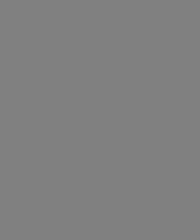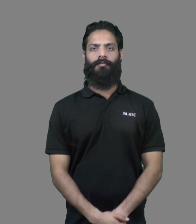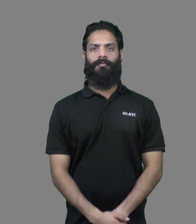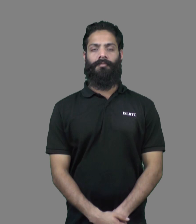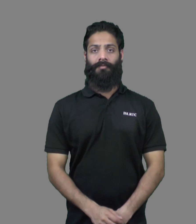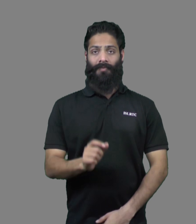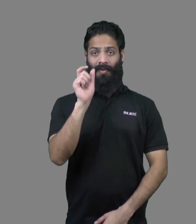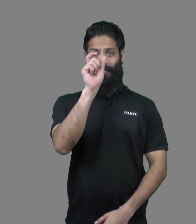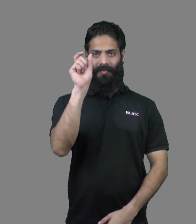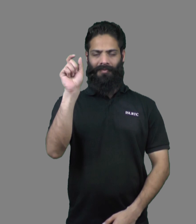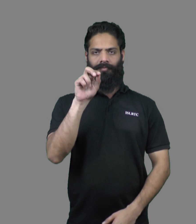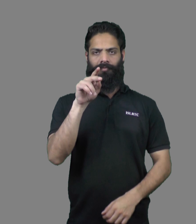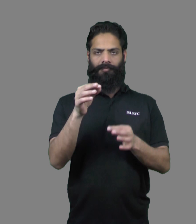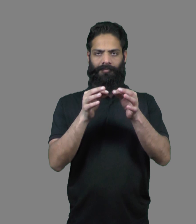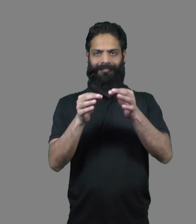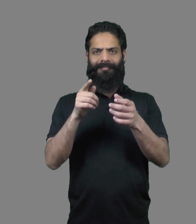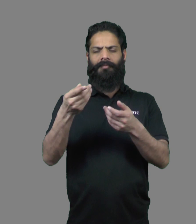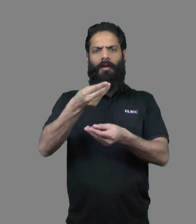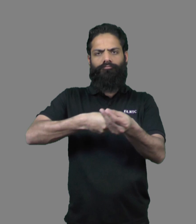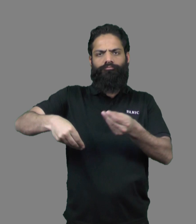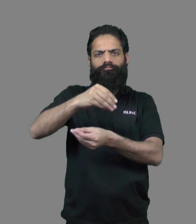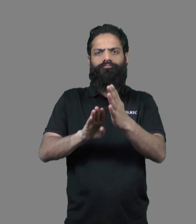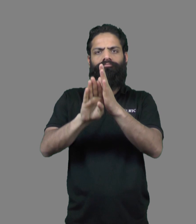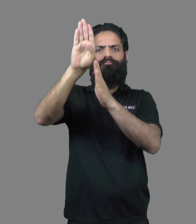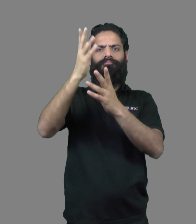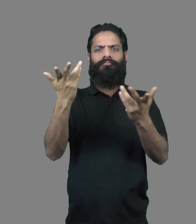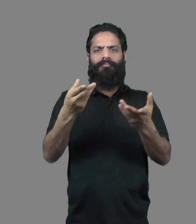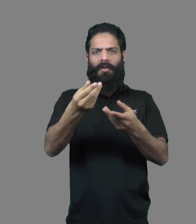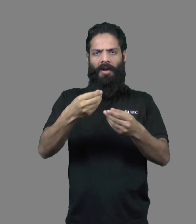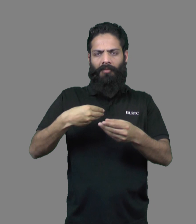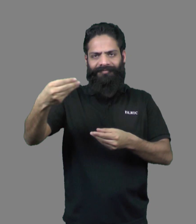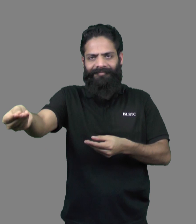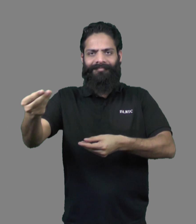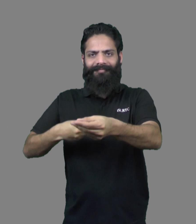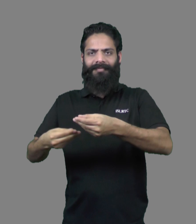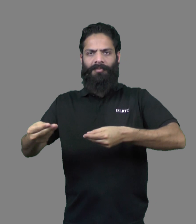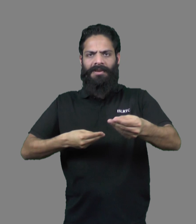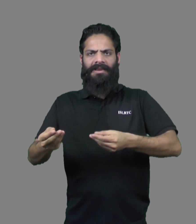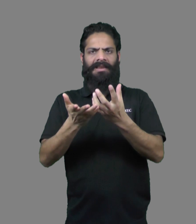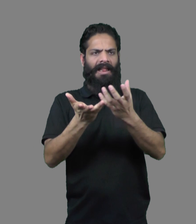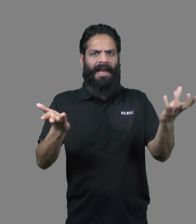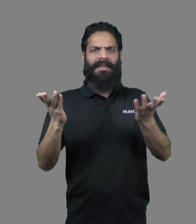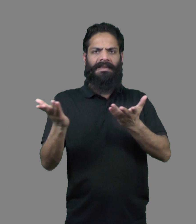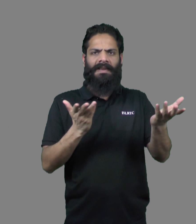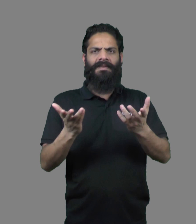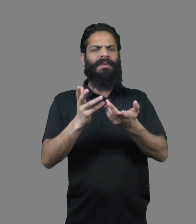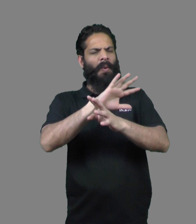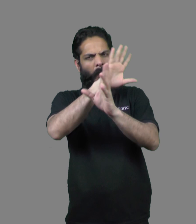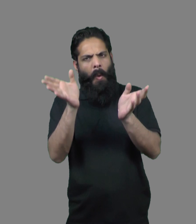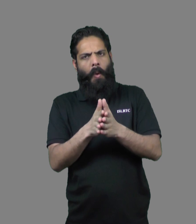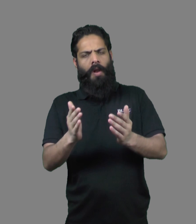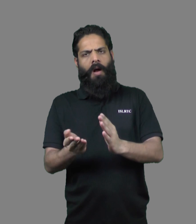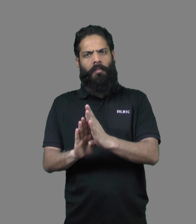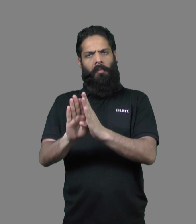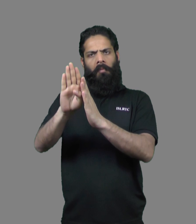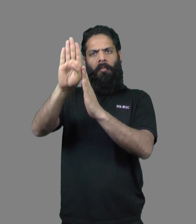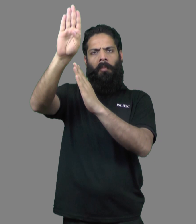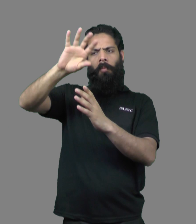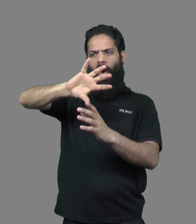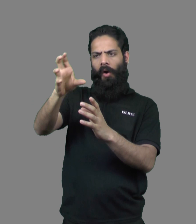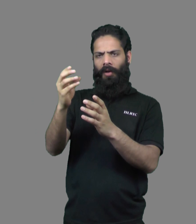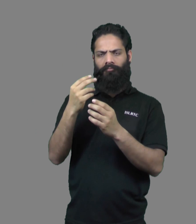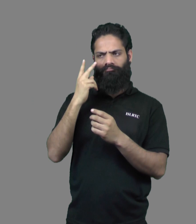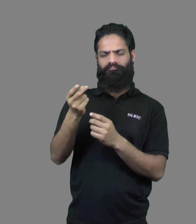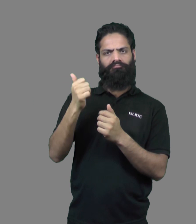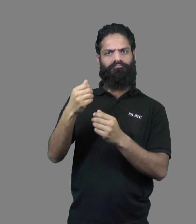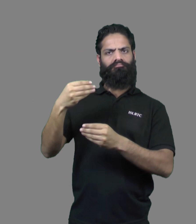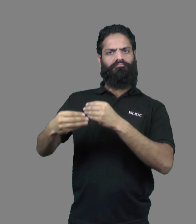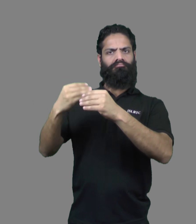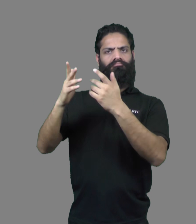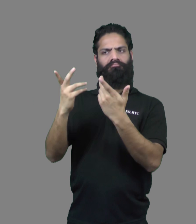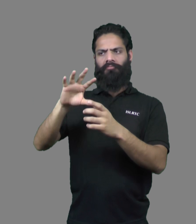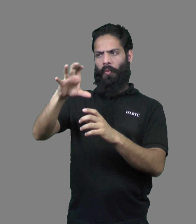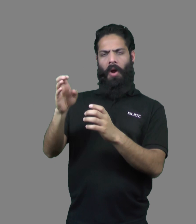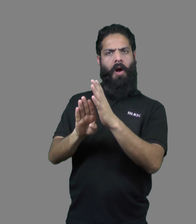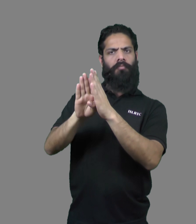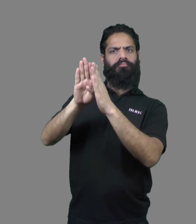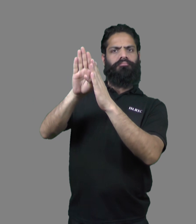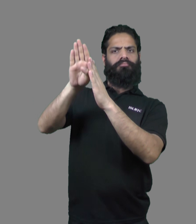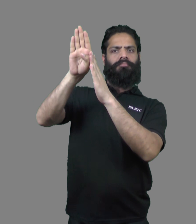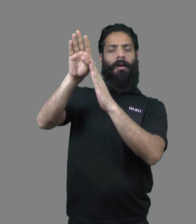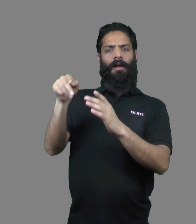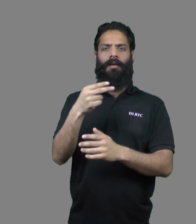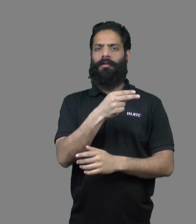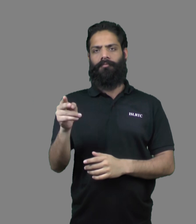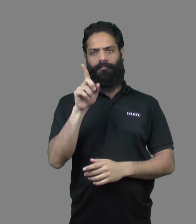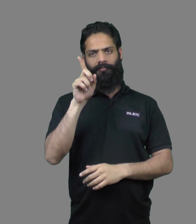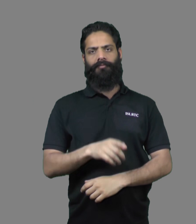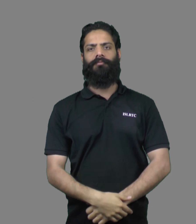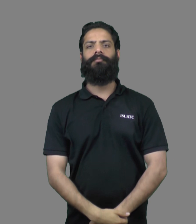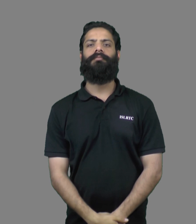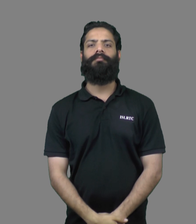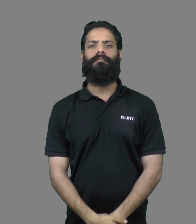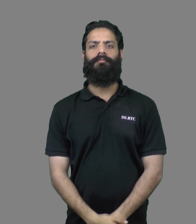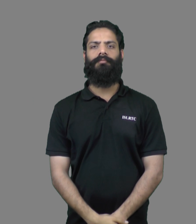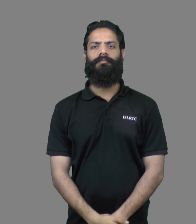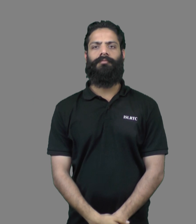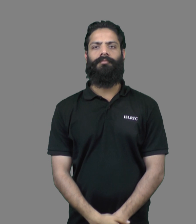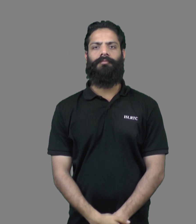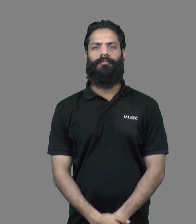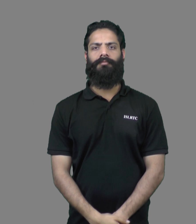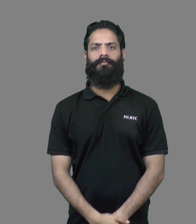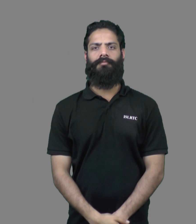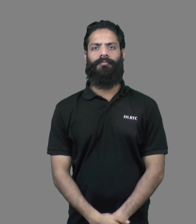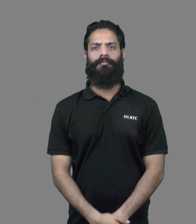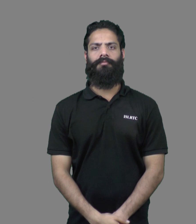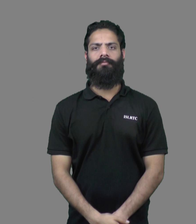Economic Development